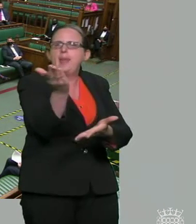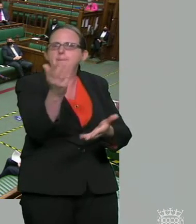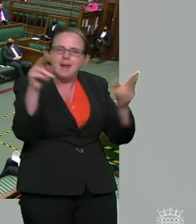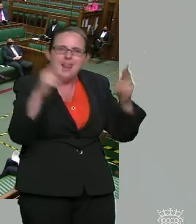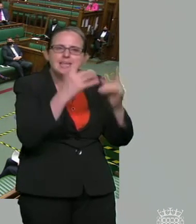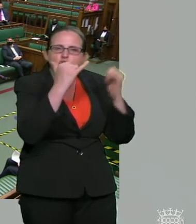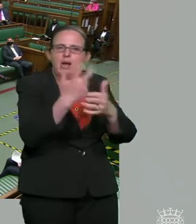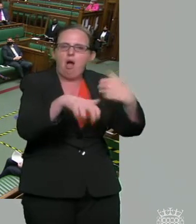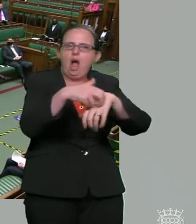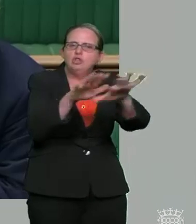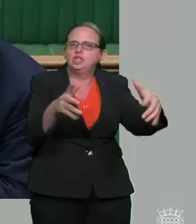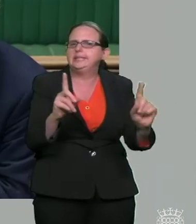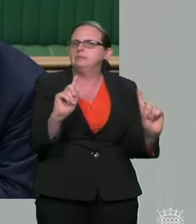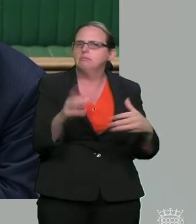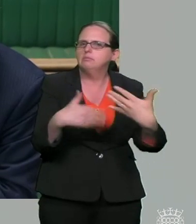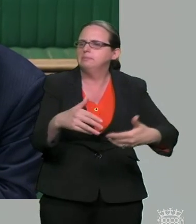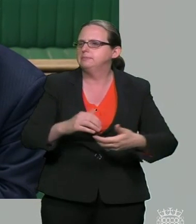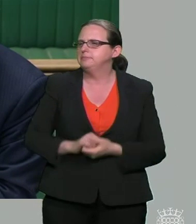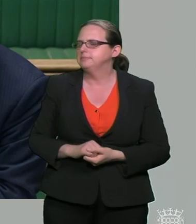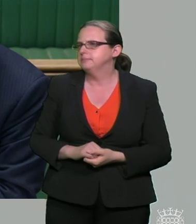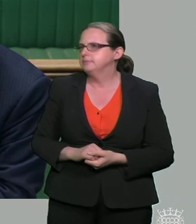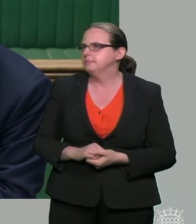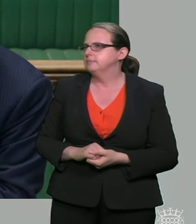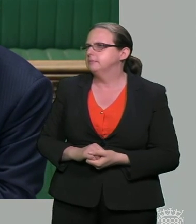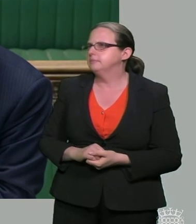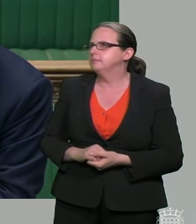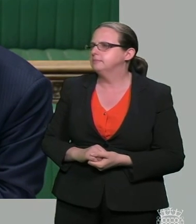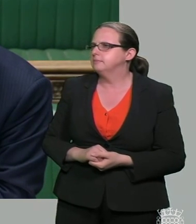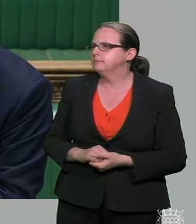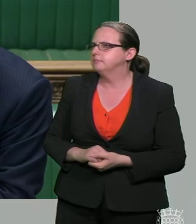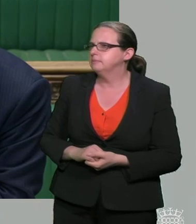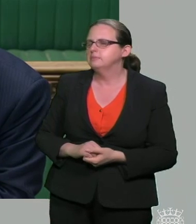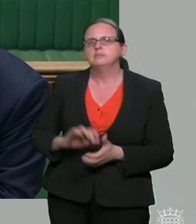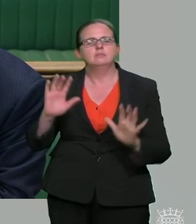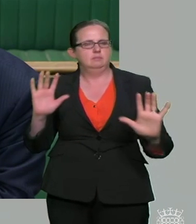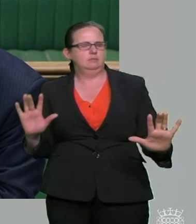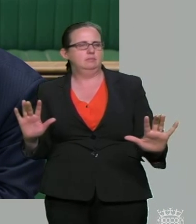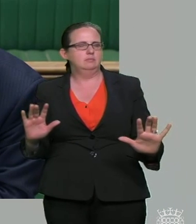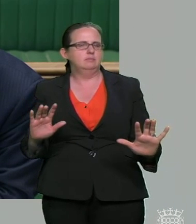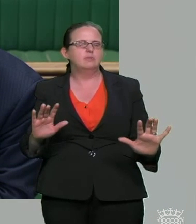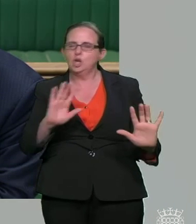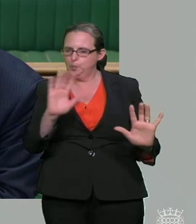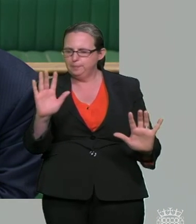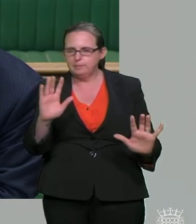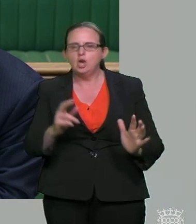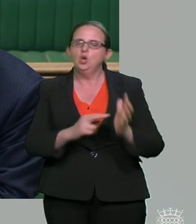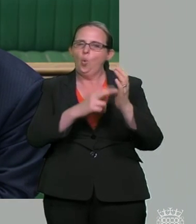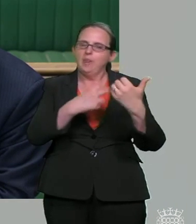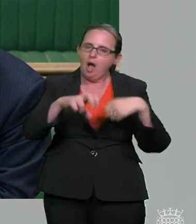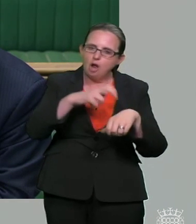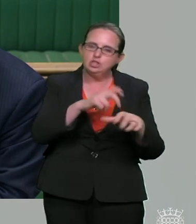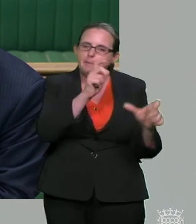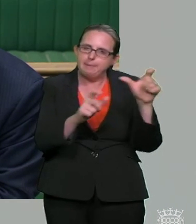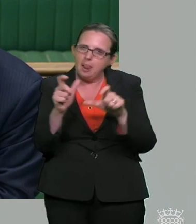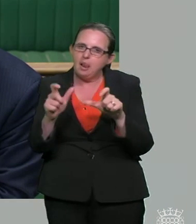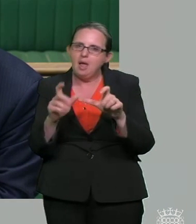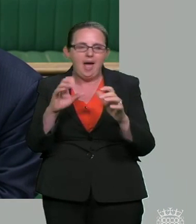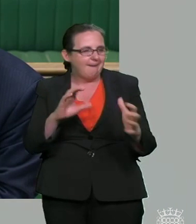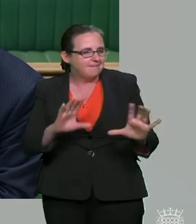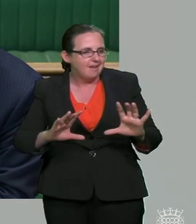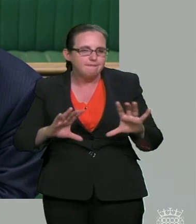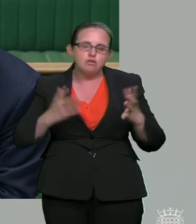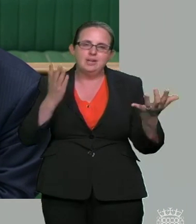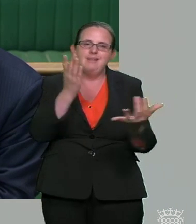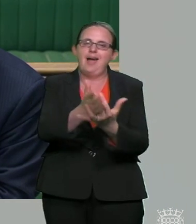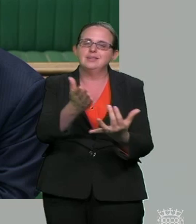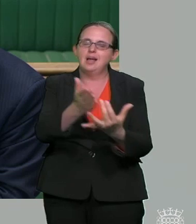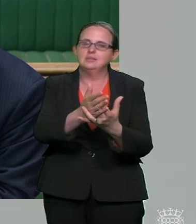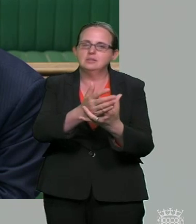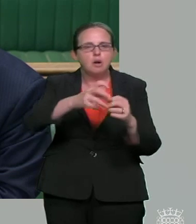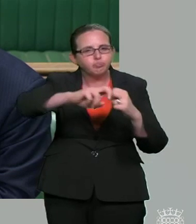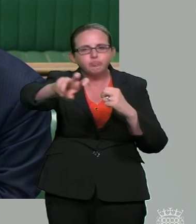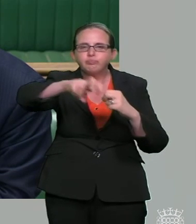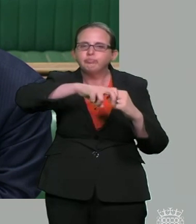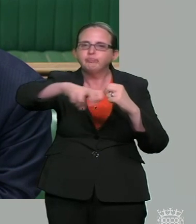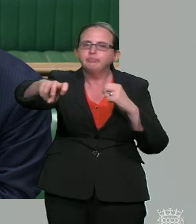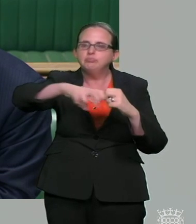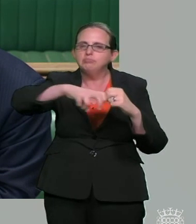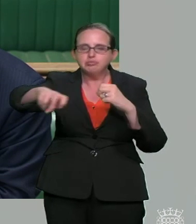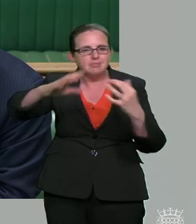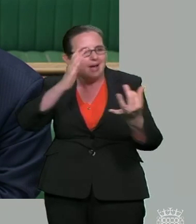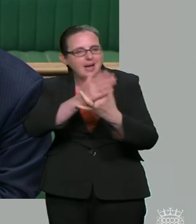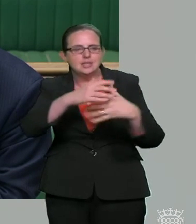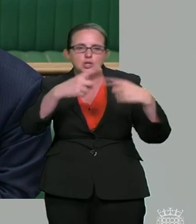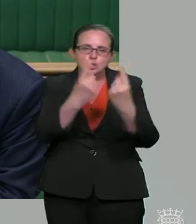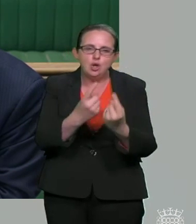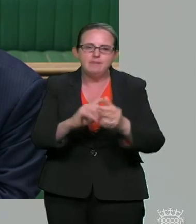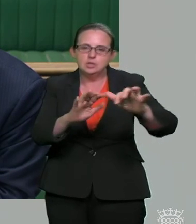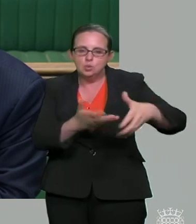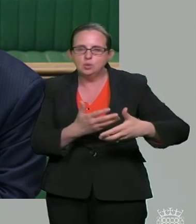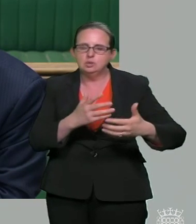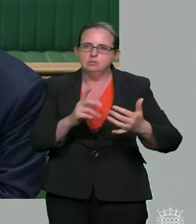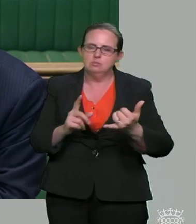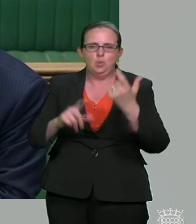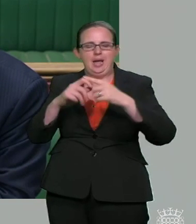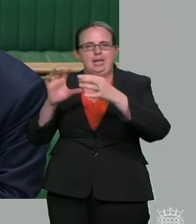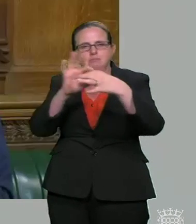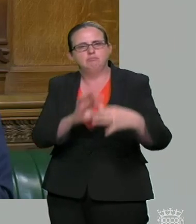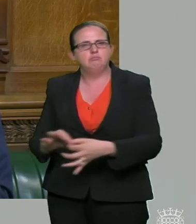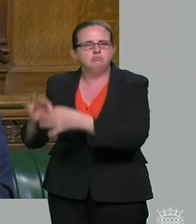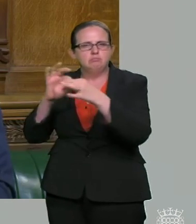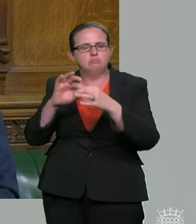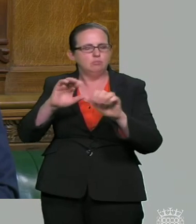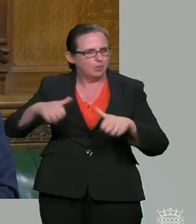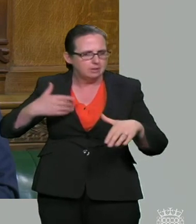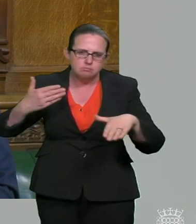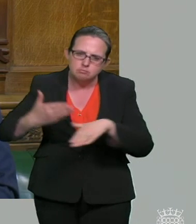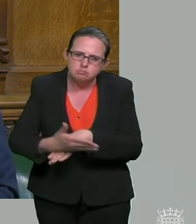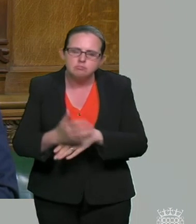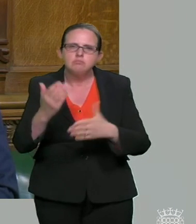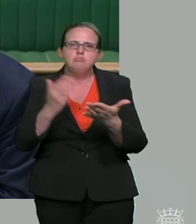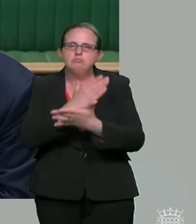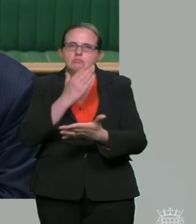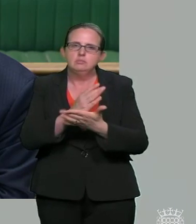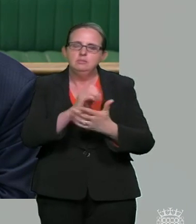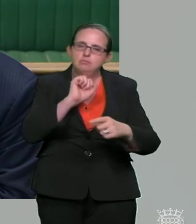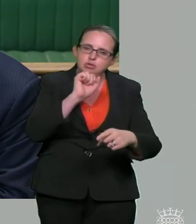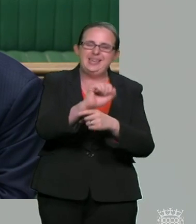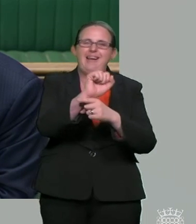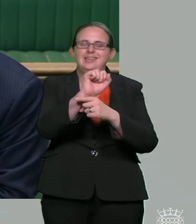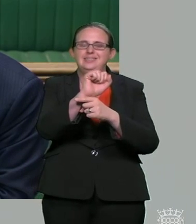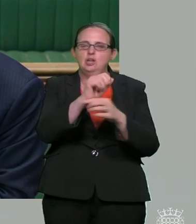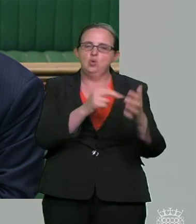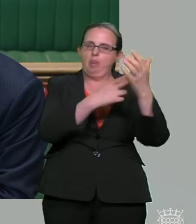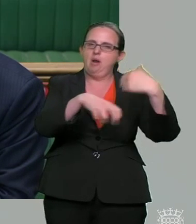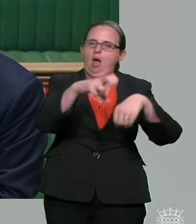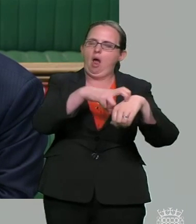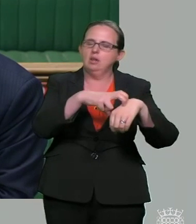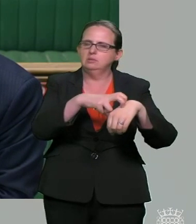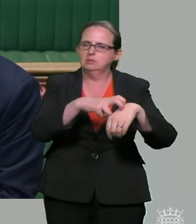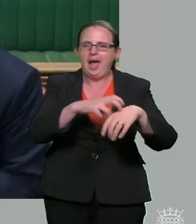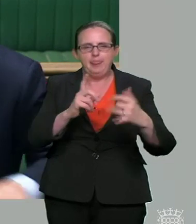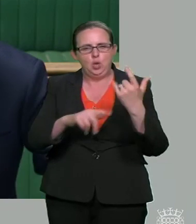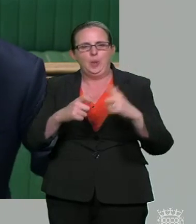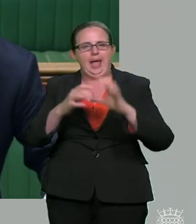No, what we are prioritising is the right and the ability of the people of Northern Ireland to have access—as they should, freely and uninterruptedly —to goods and services from the whole of the UK, and we are working to ensure that we protect the territorial and economic integrity of our country.